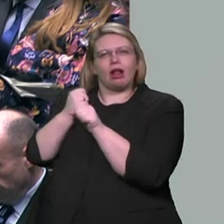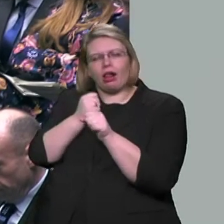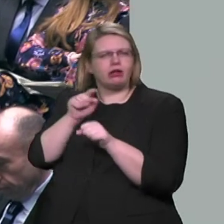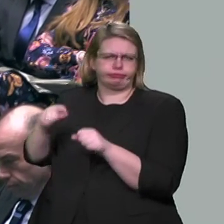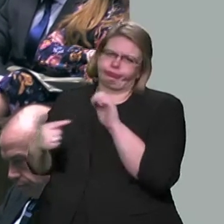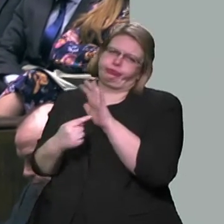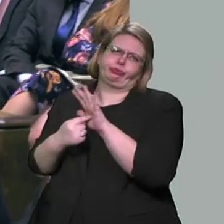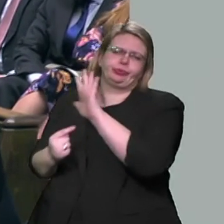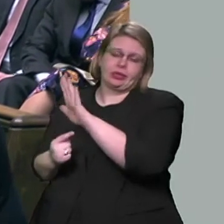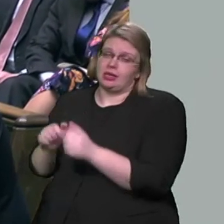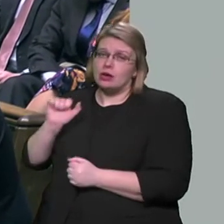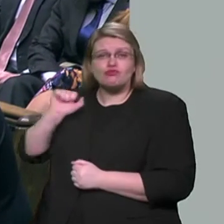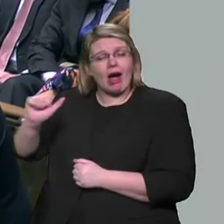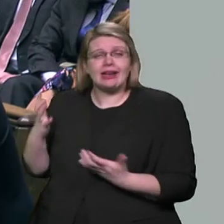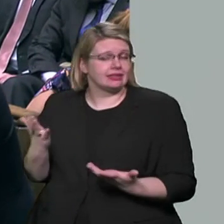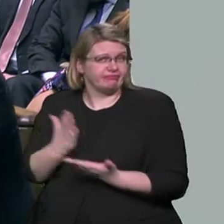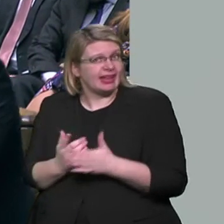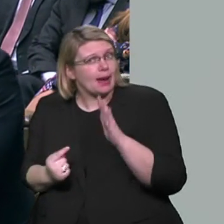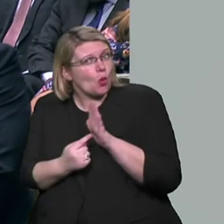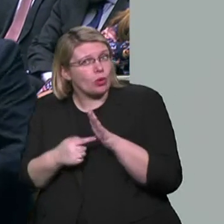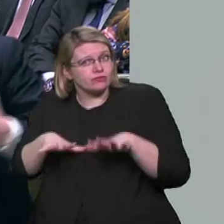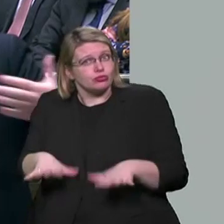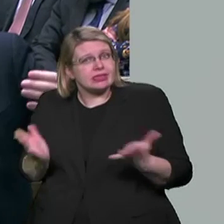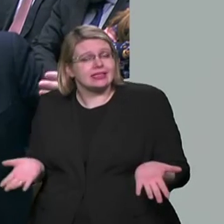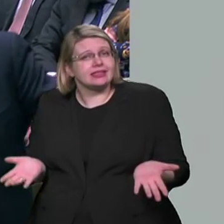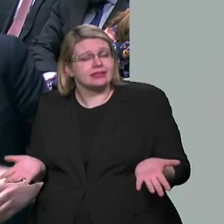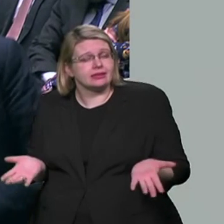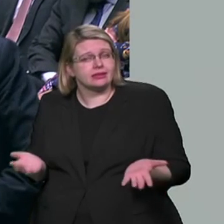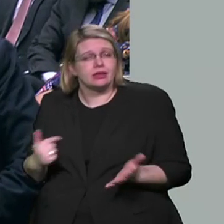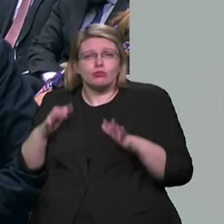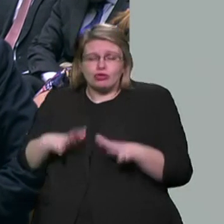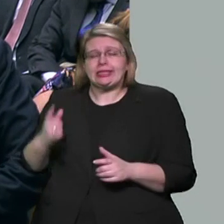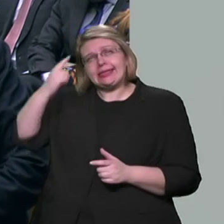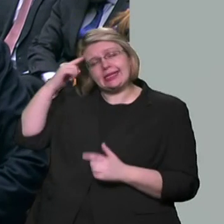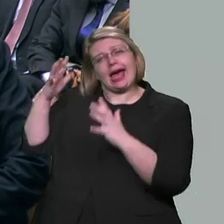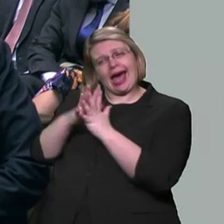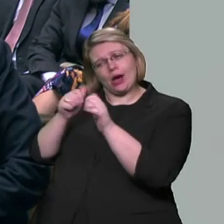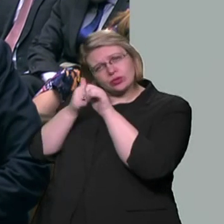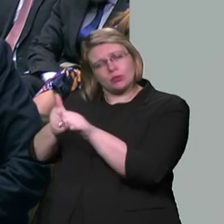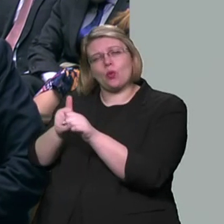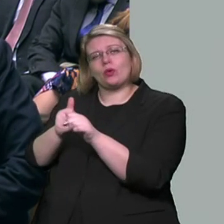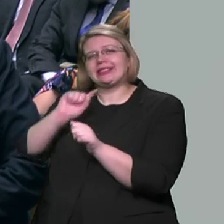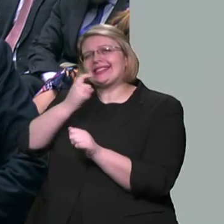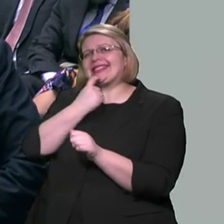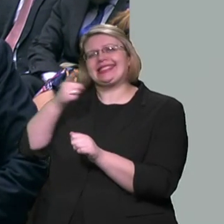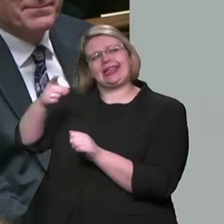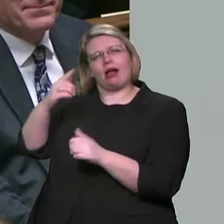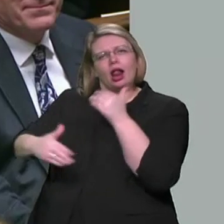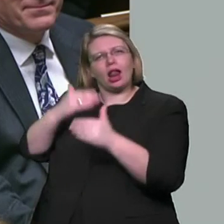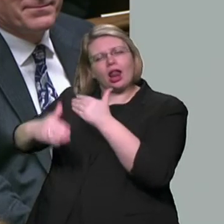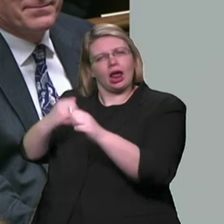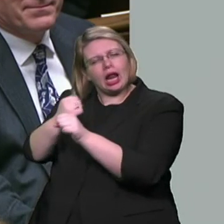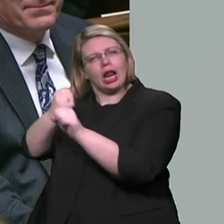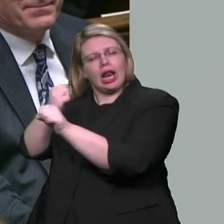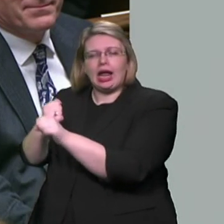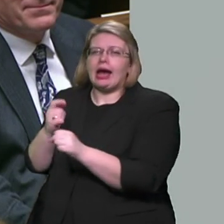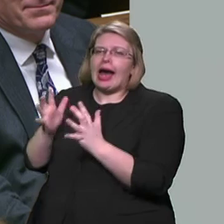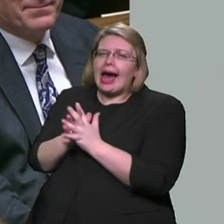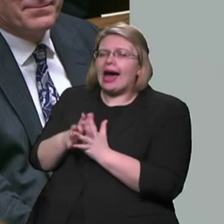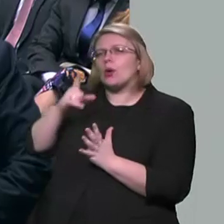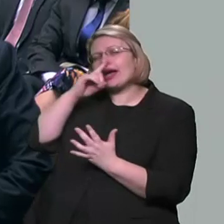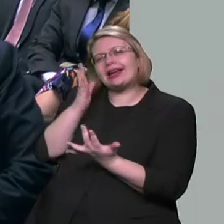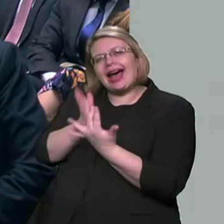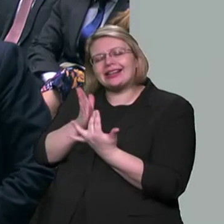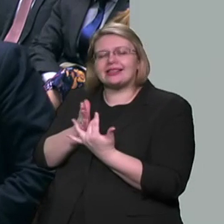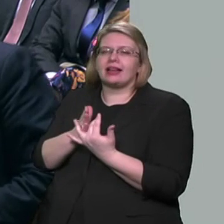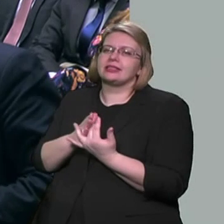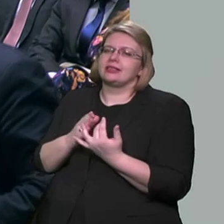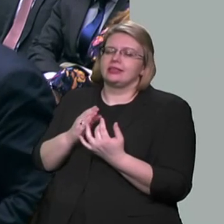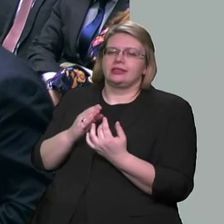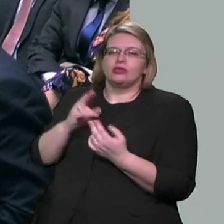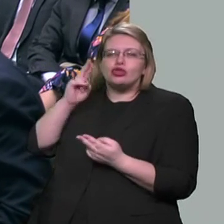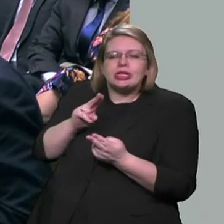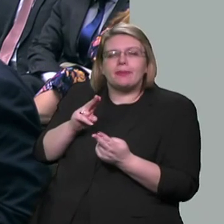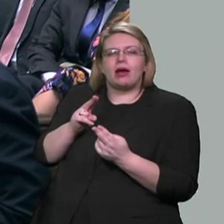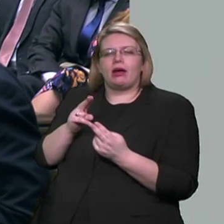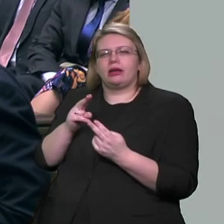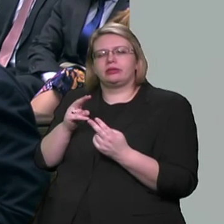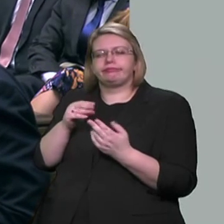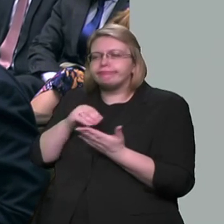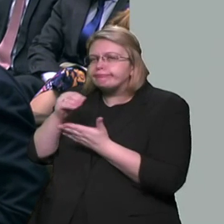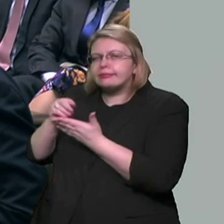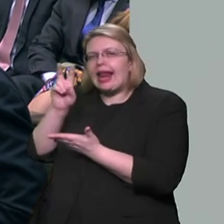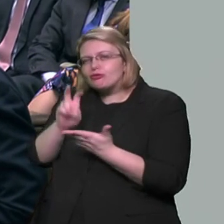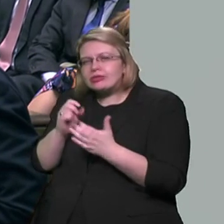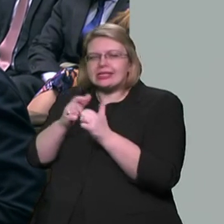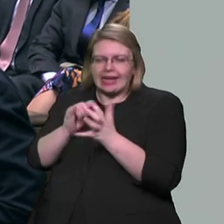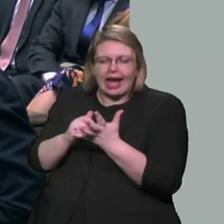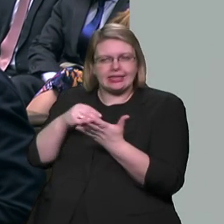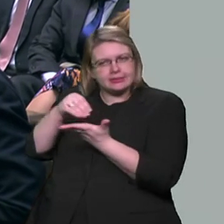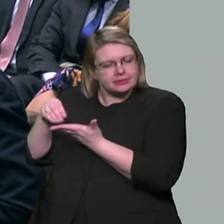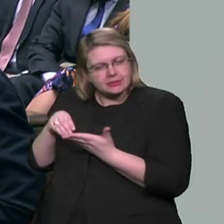She is right that it is of strategic importance for our country; we must look at ways we can help the steel industry to have access to cheaper, low-carbon energy, and this Government will do everything we can to ensure that that happens.